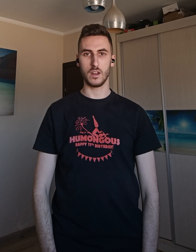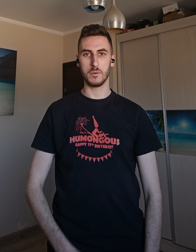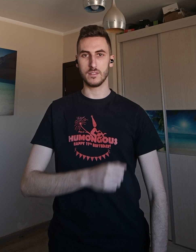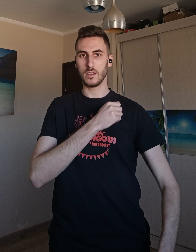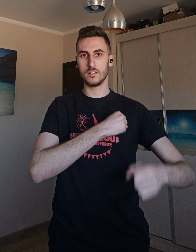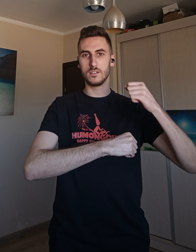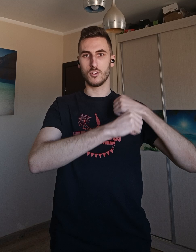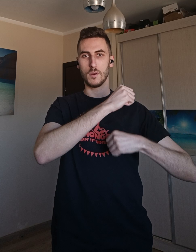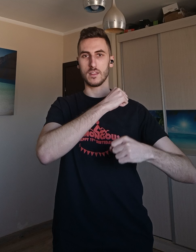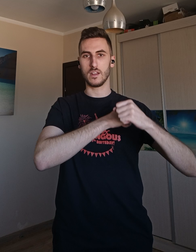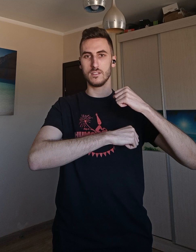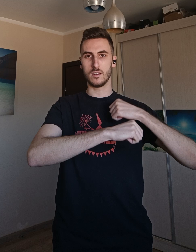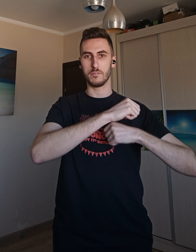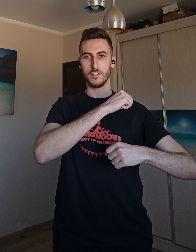כאב